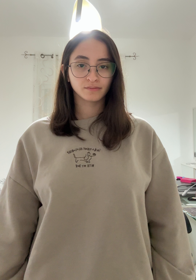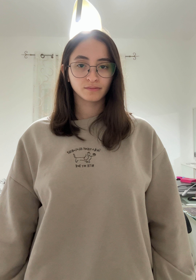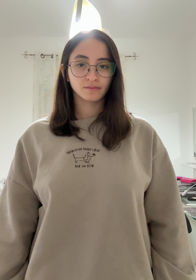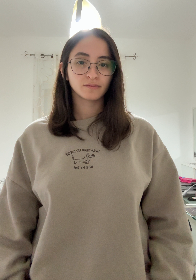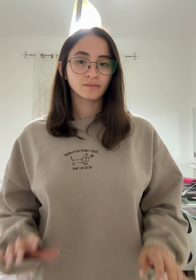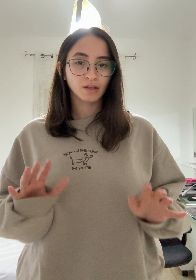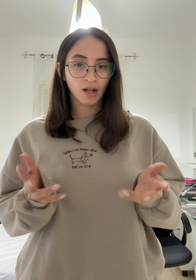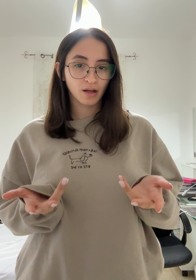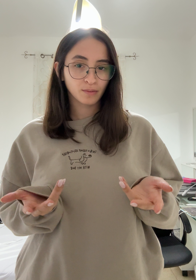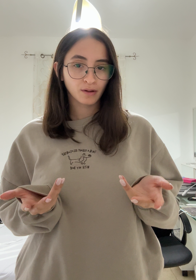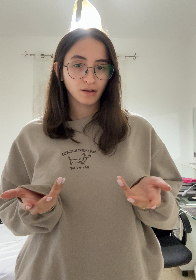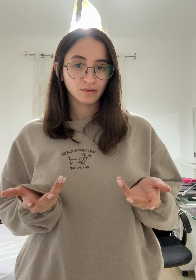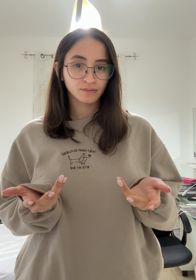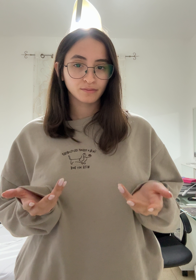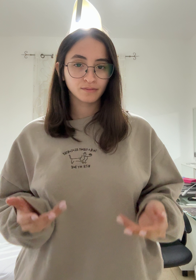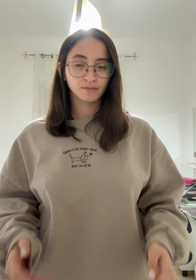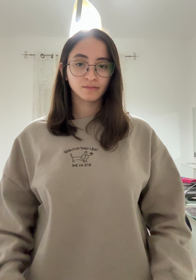למה